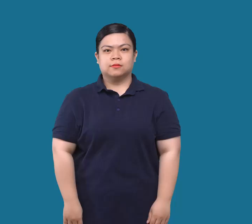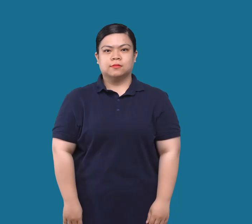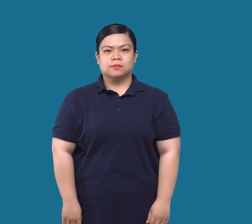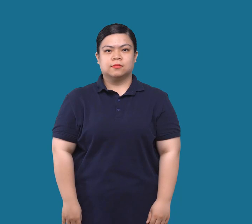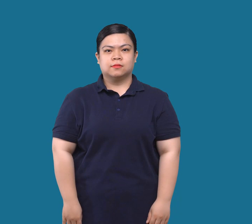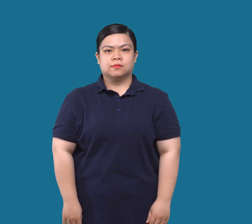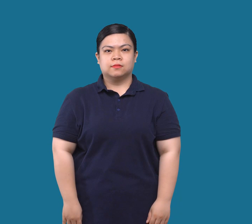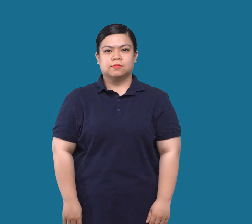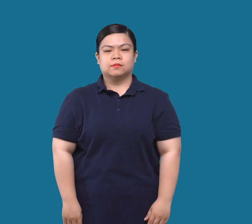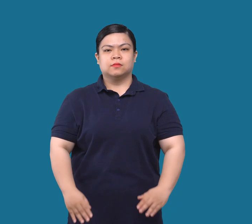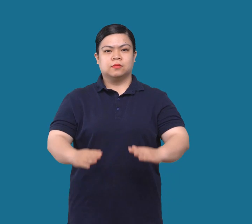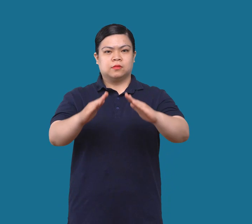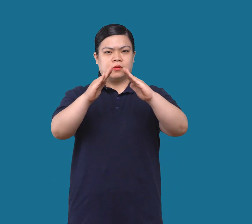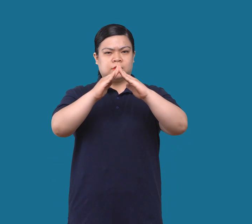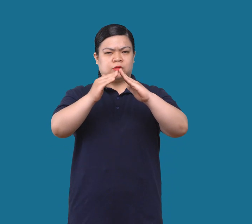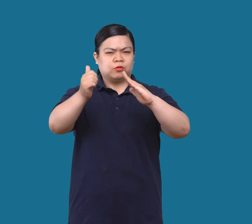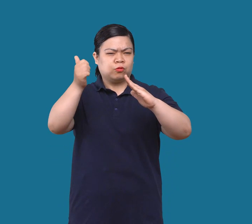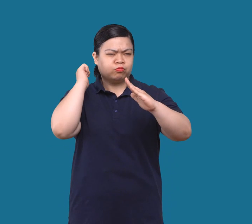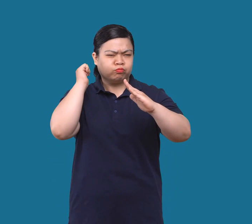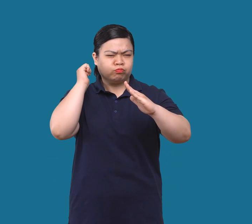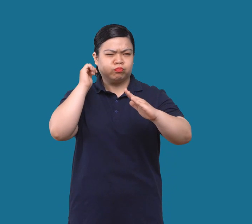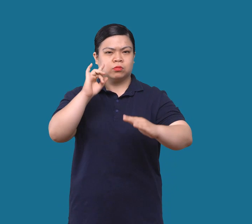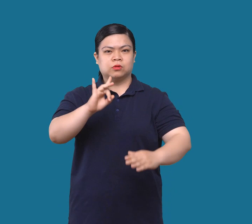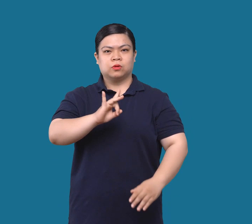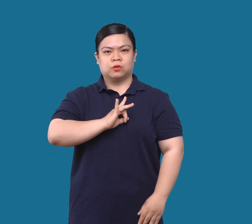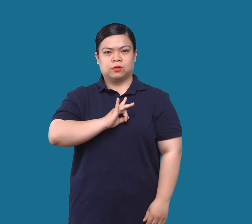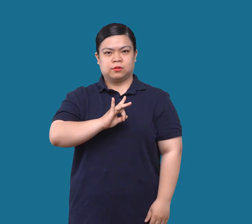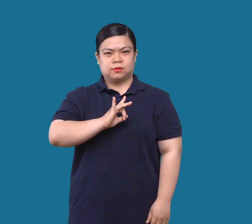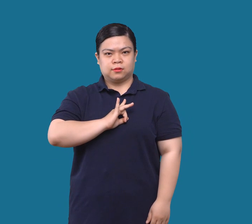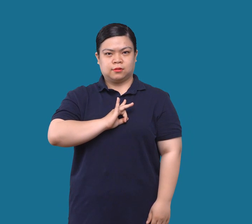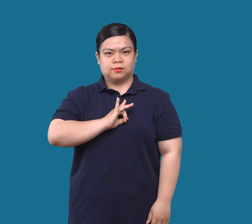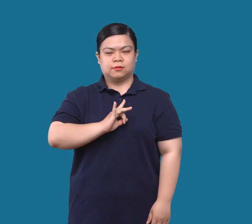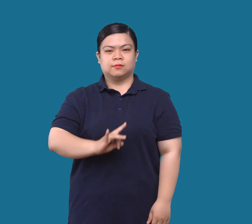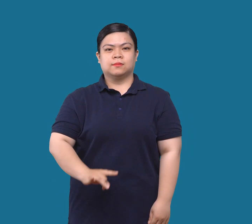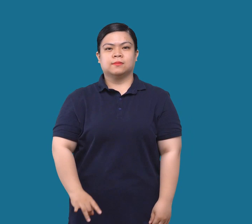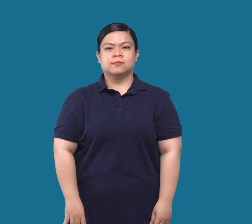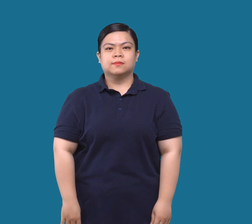phố cổ Hội an